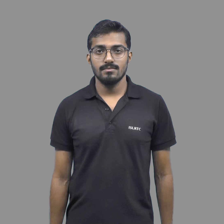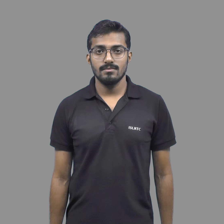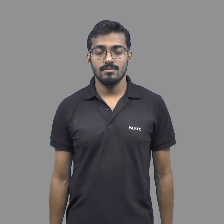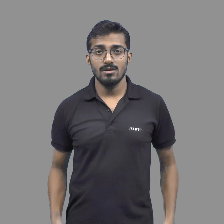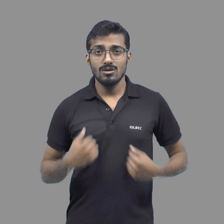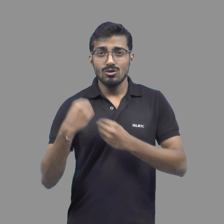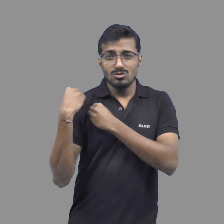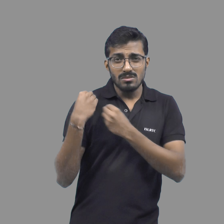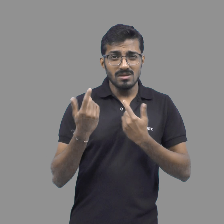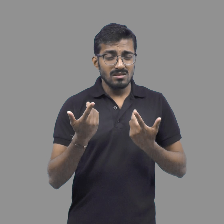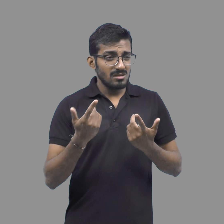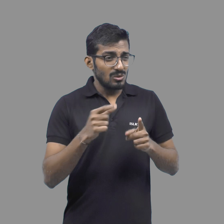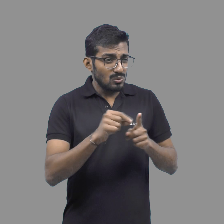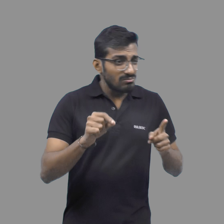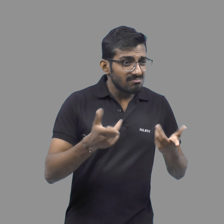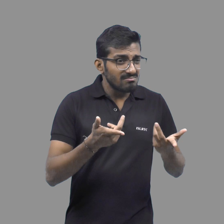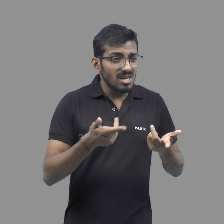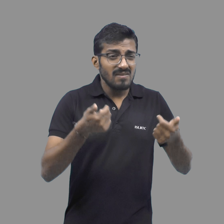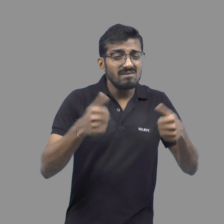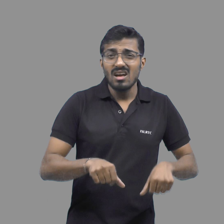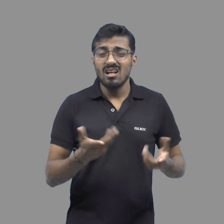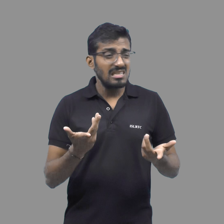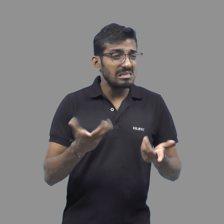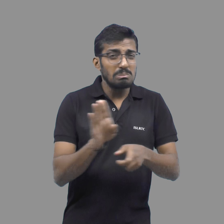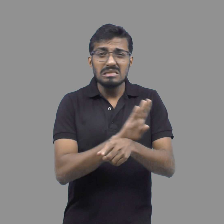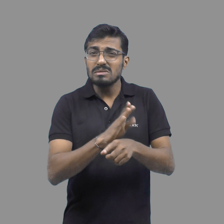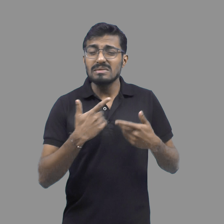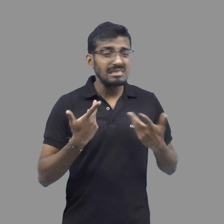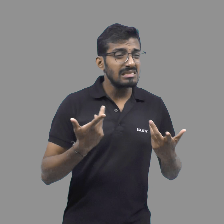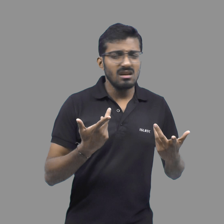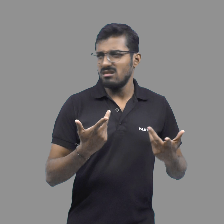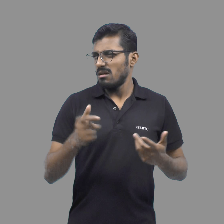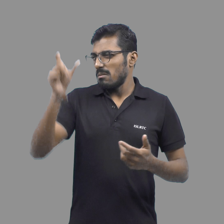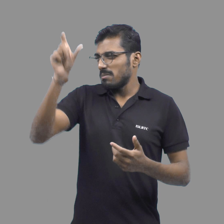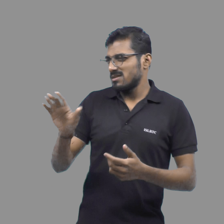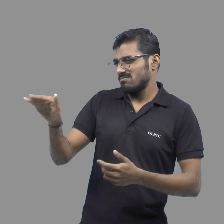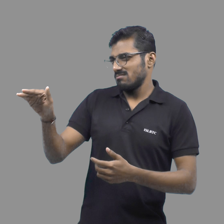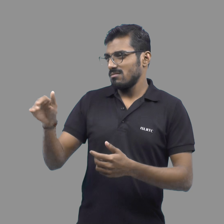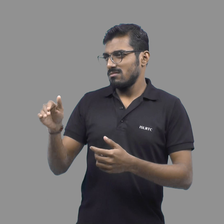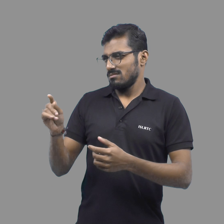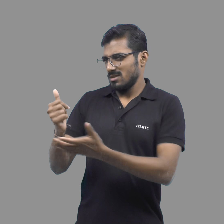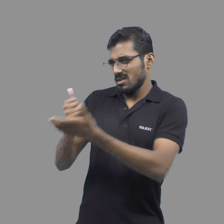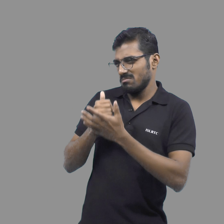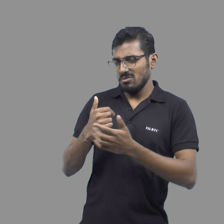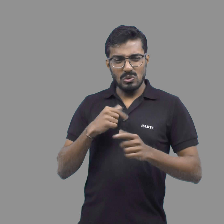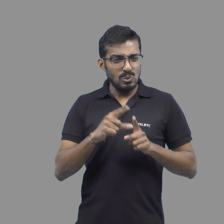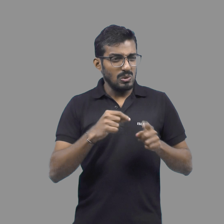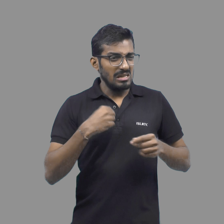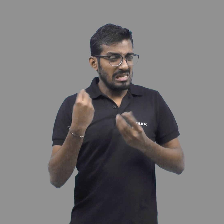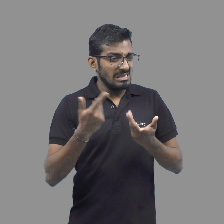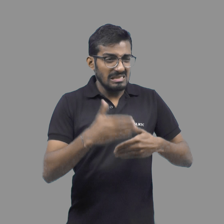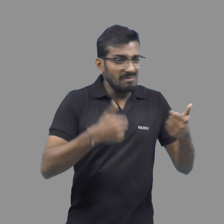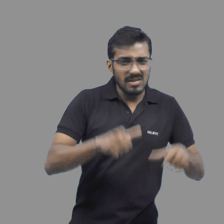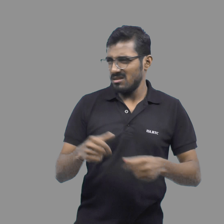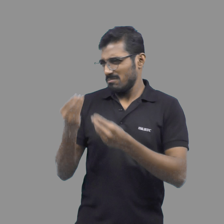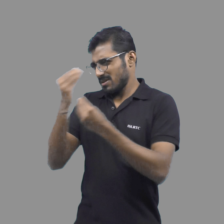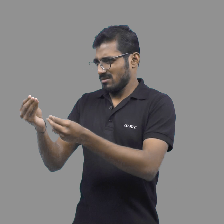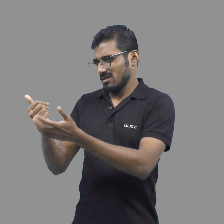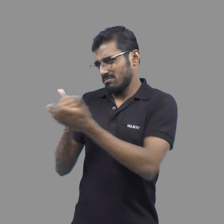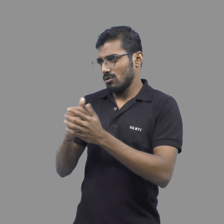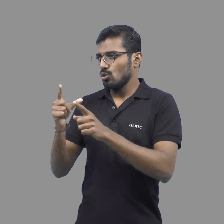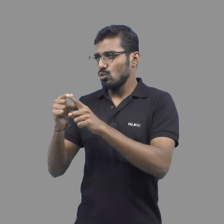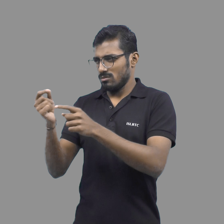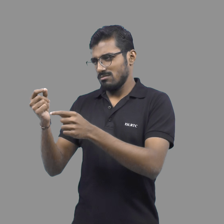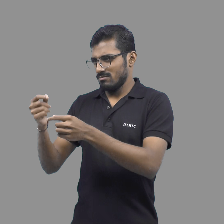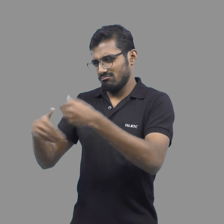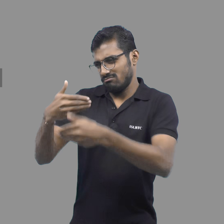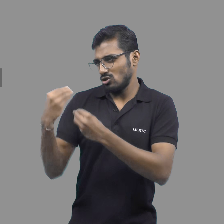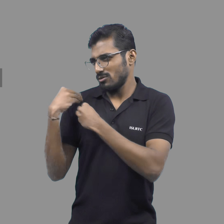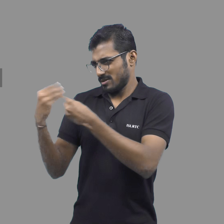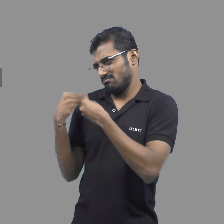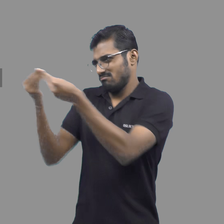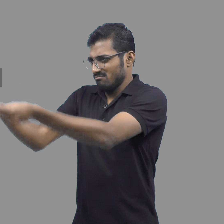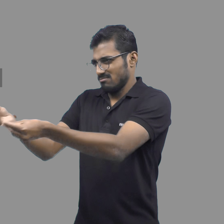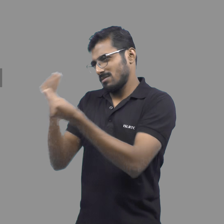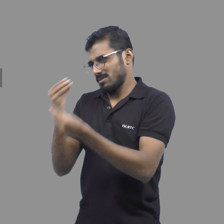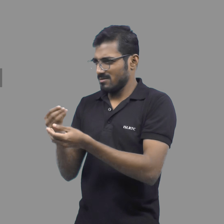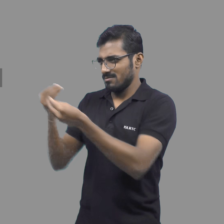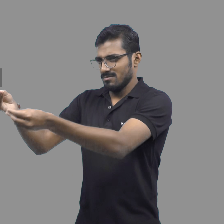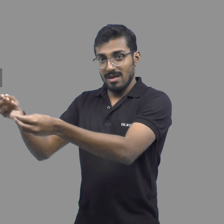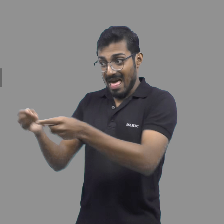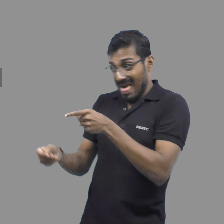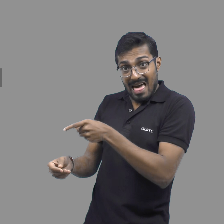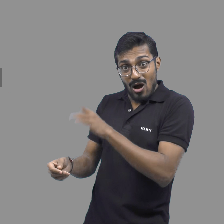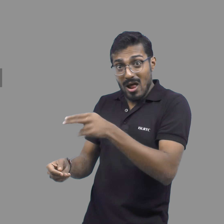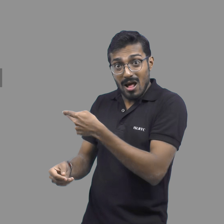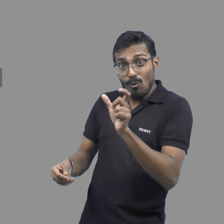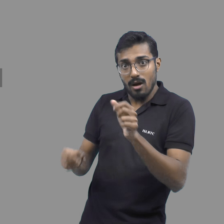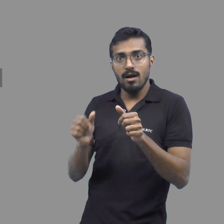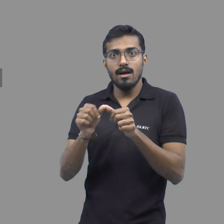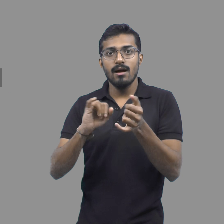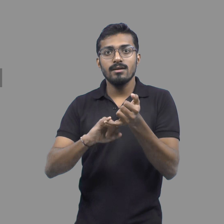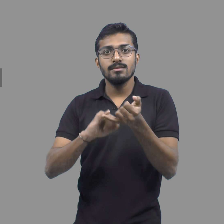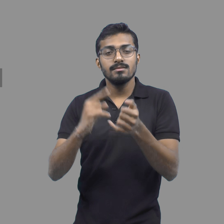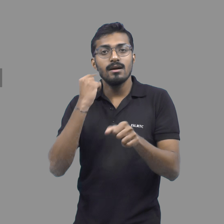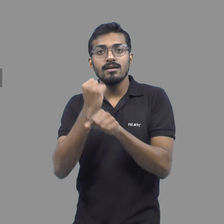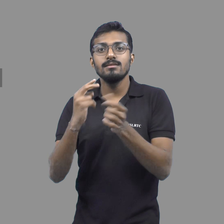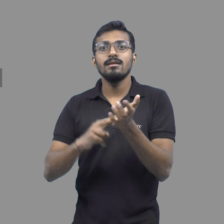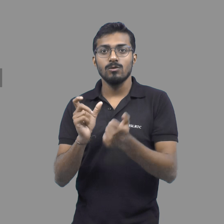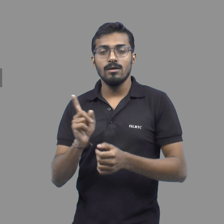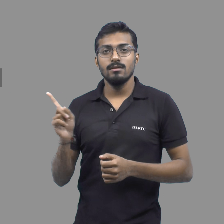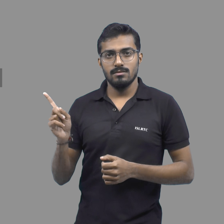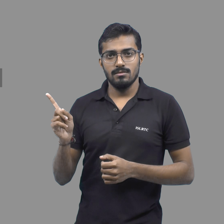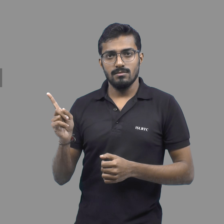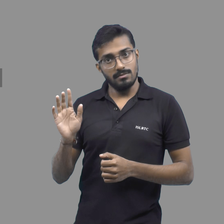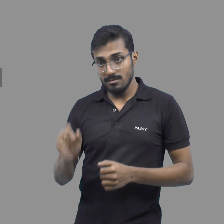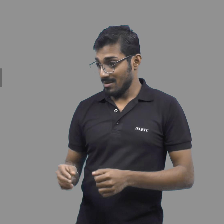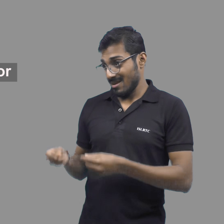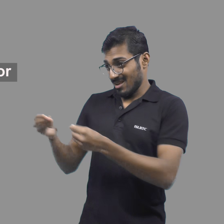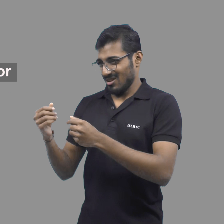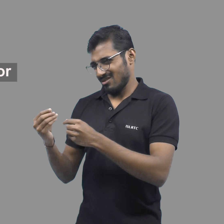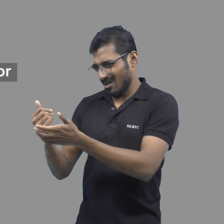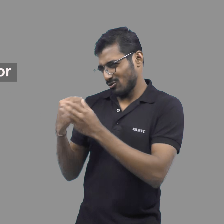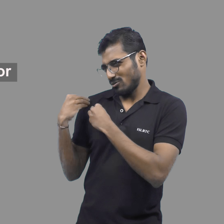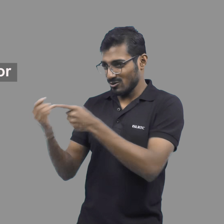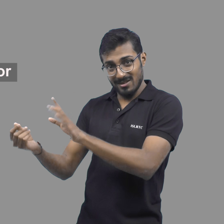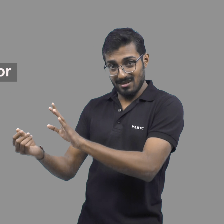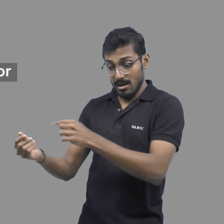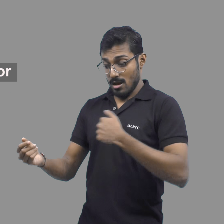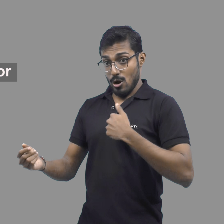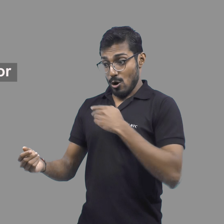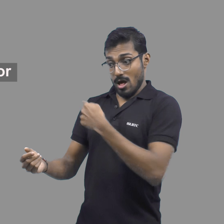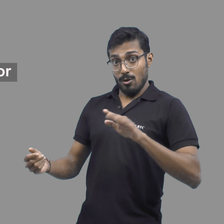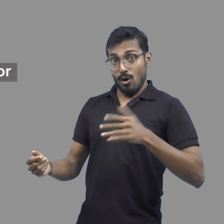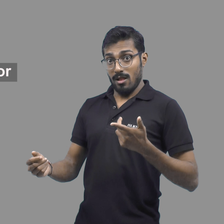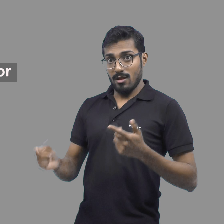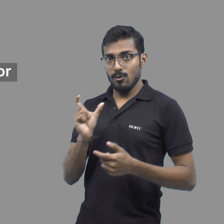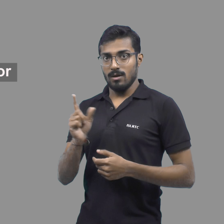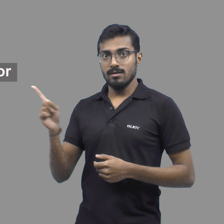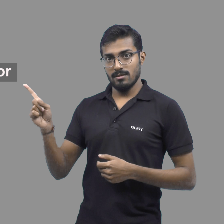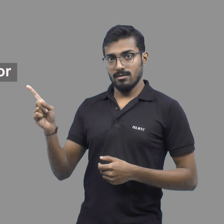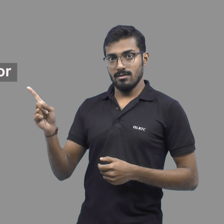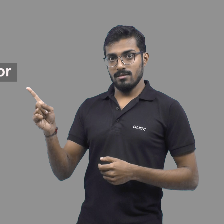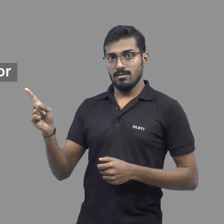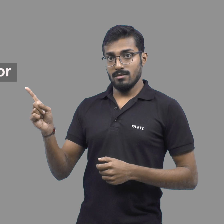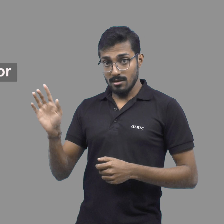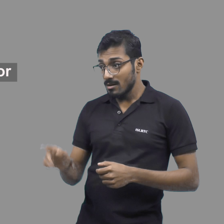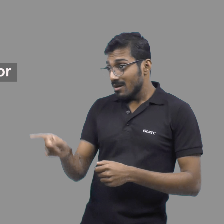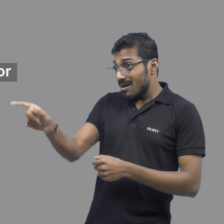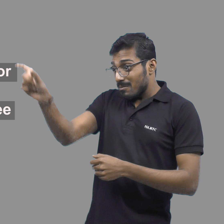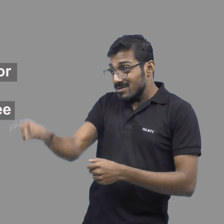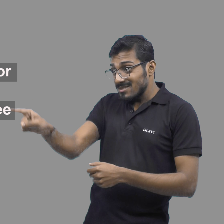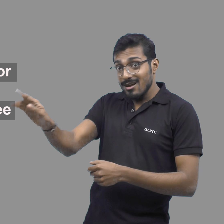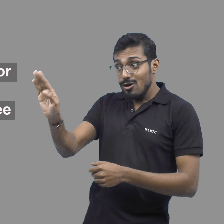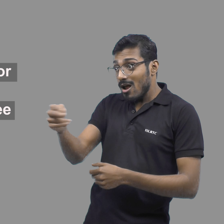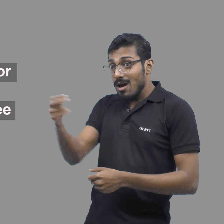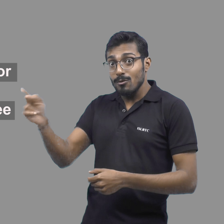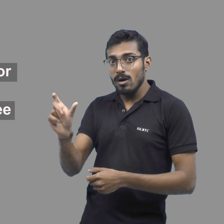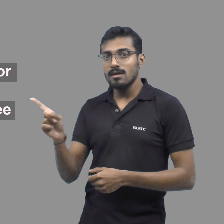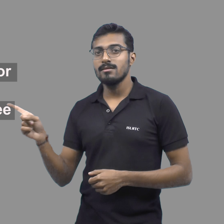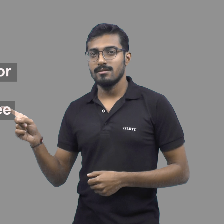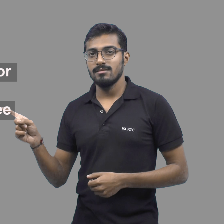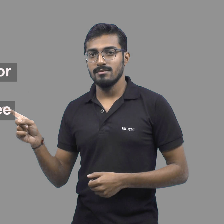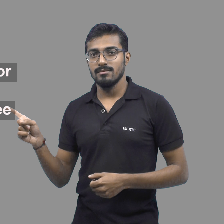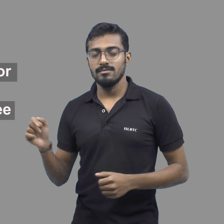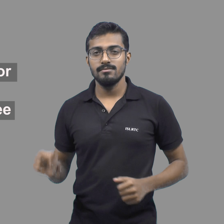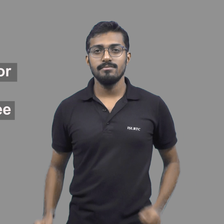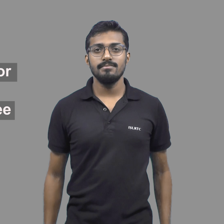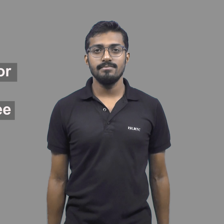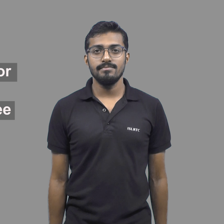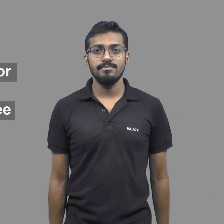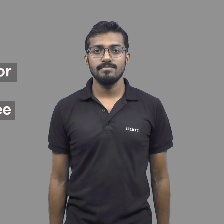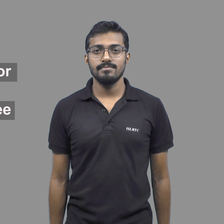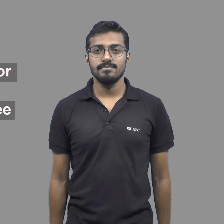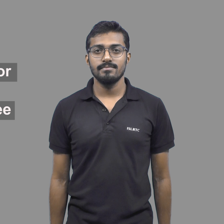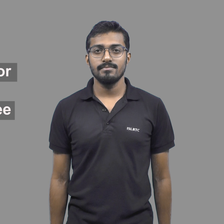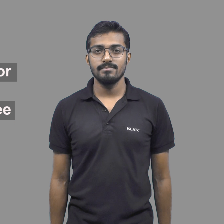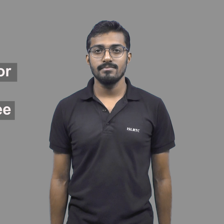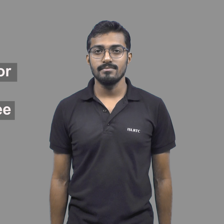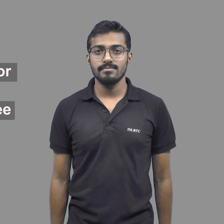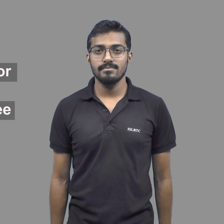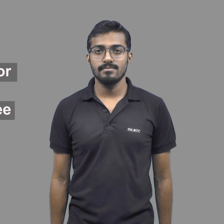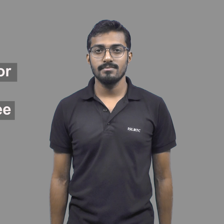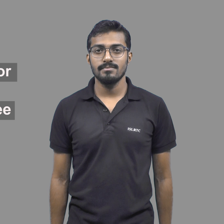Assign Assignor Assignee